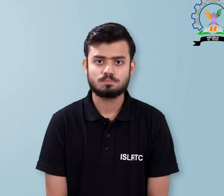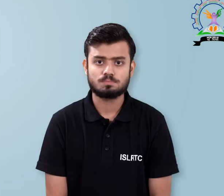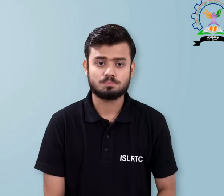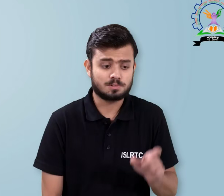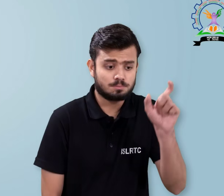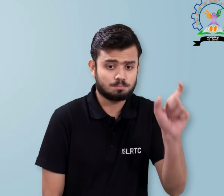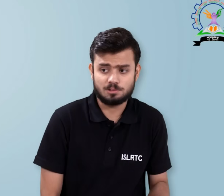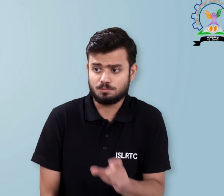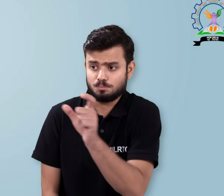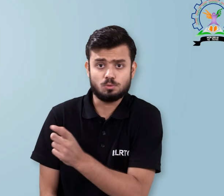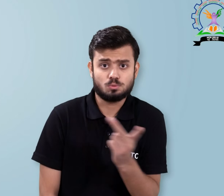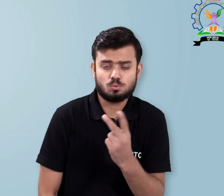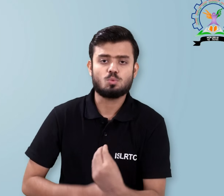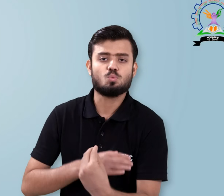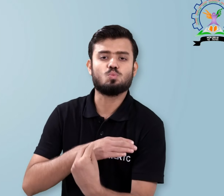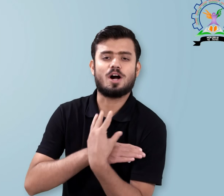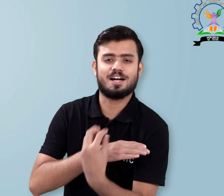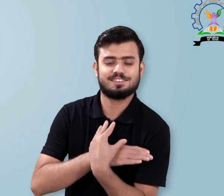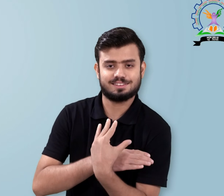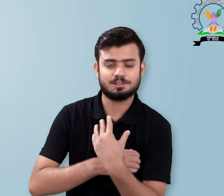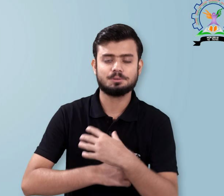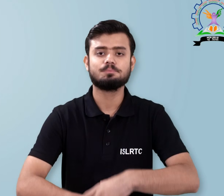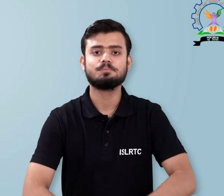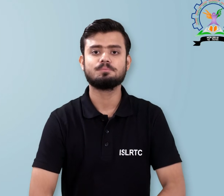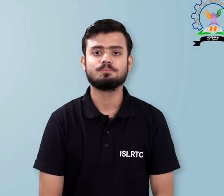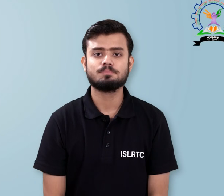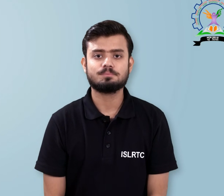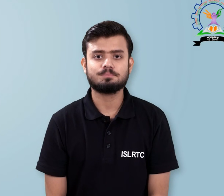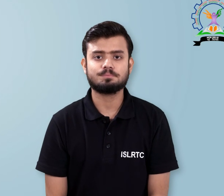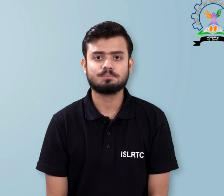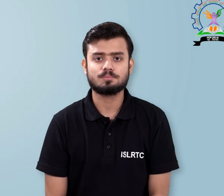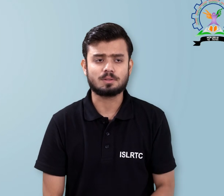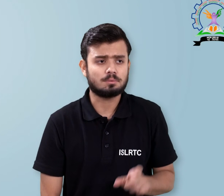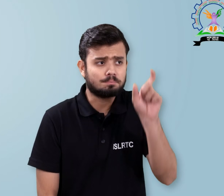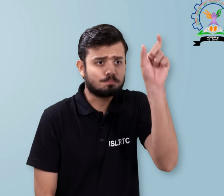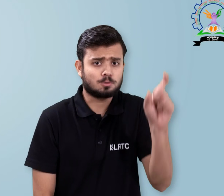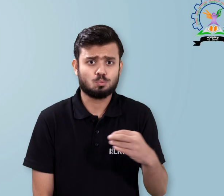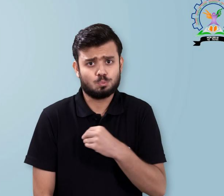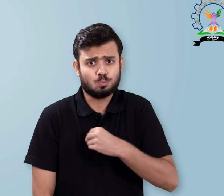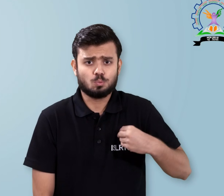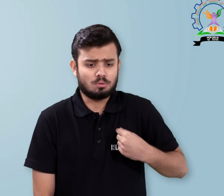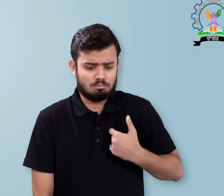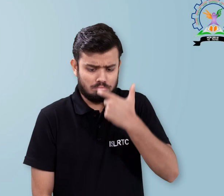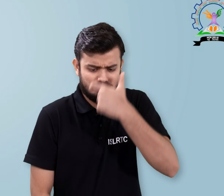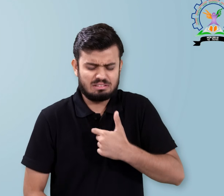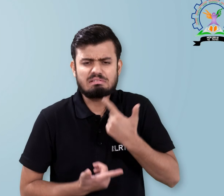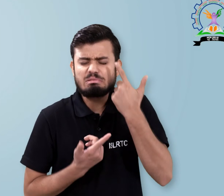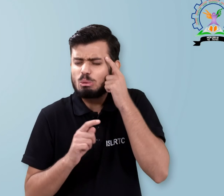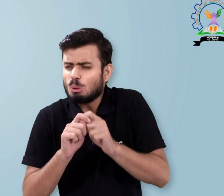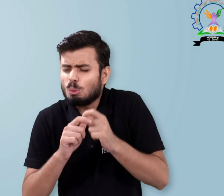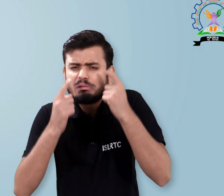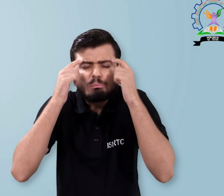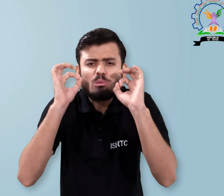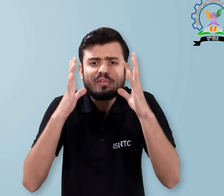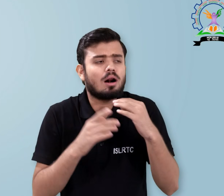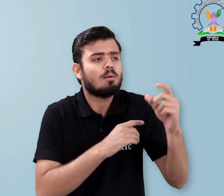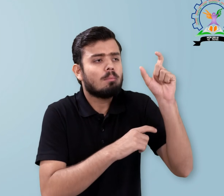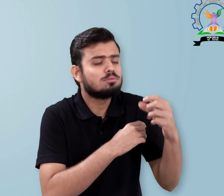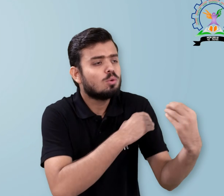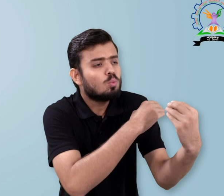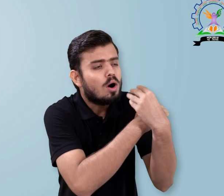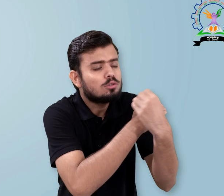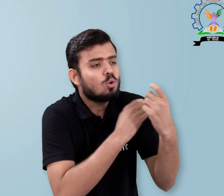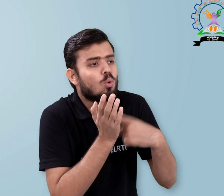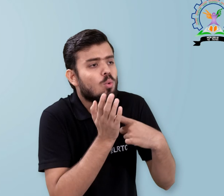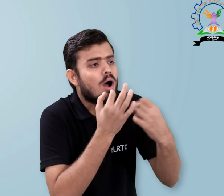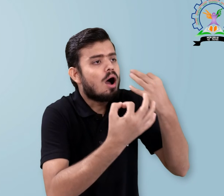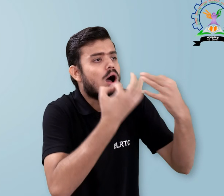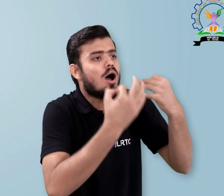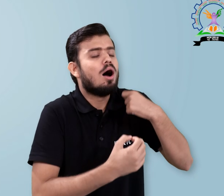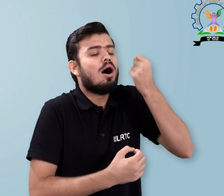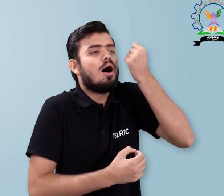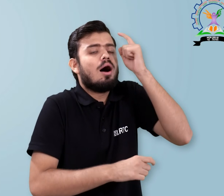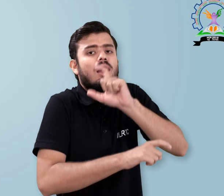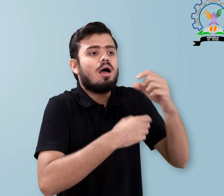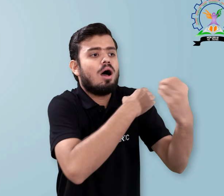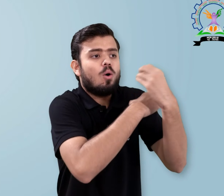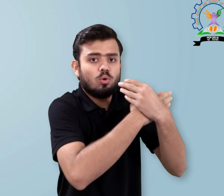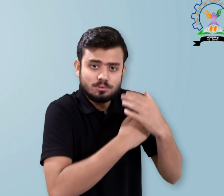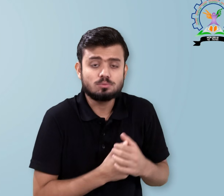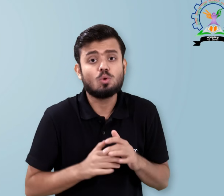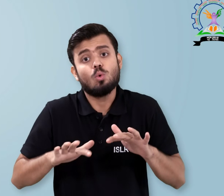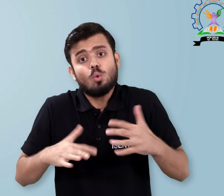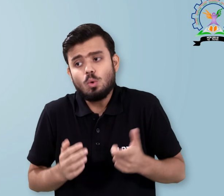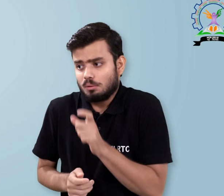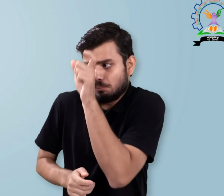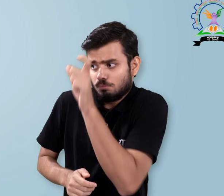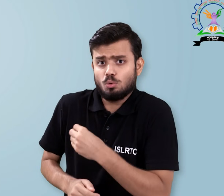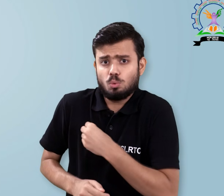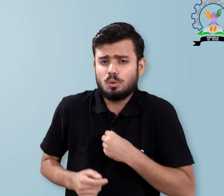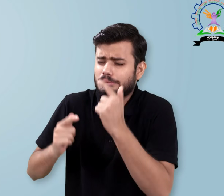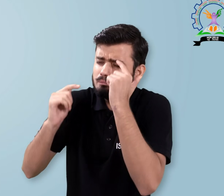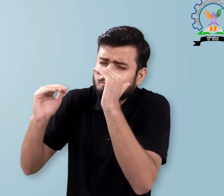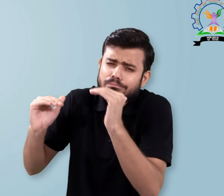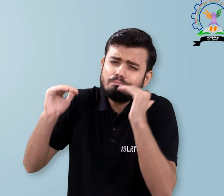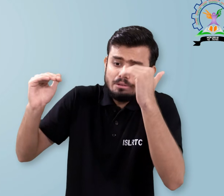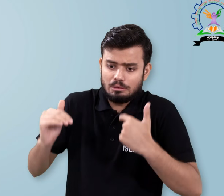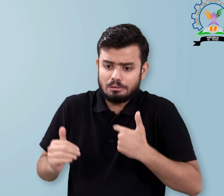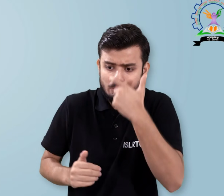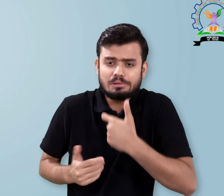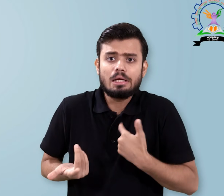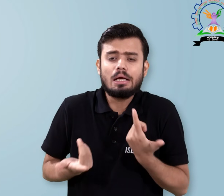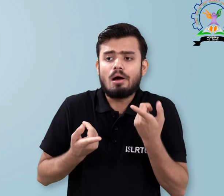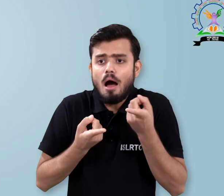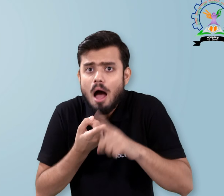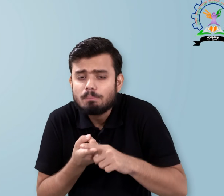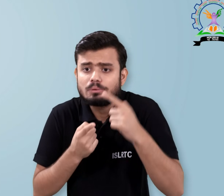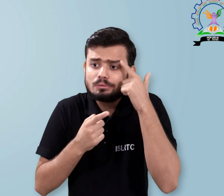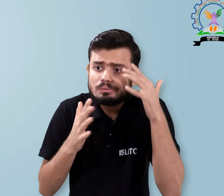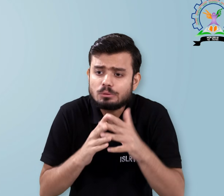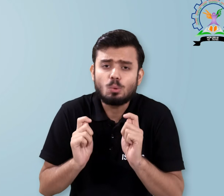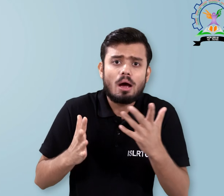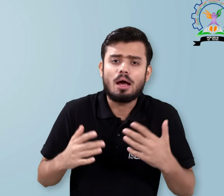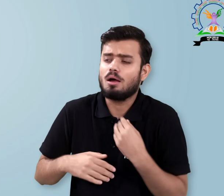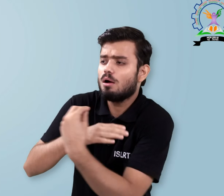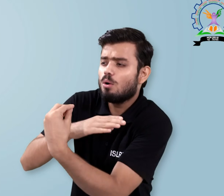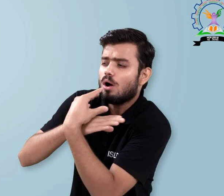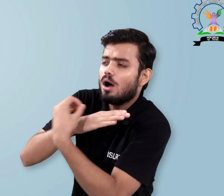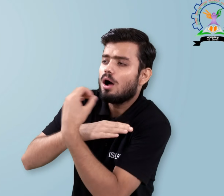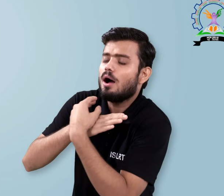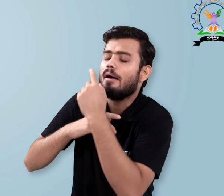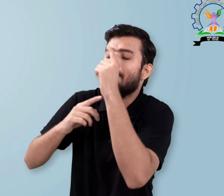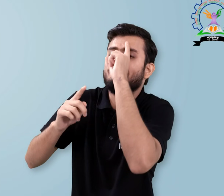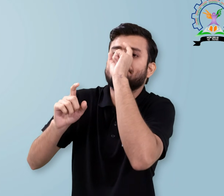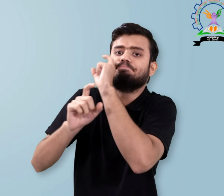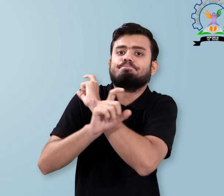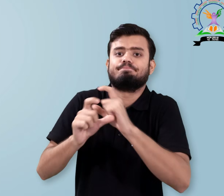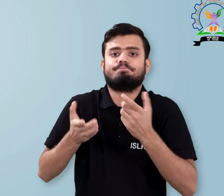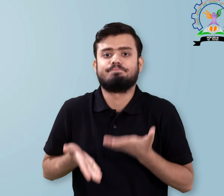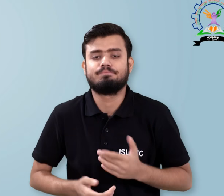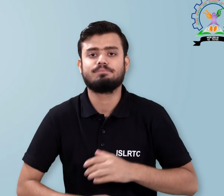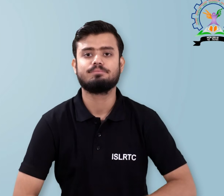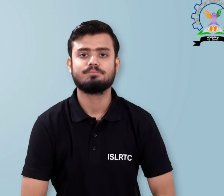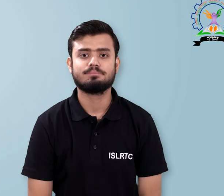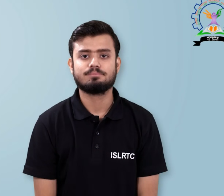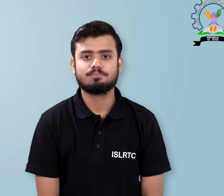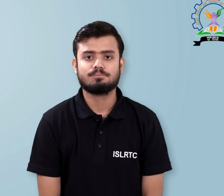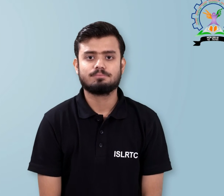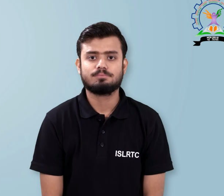Consult To seek information or advice from.